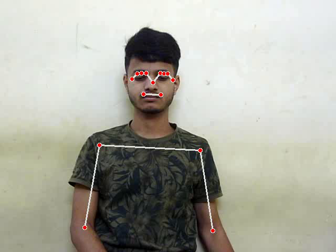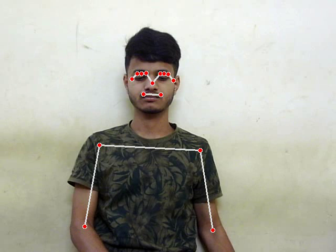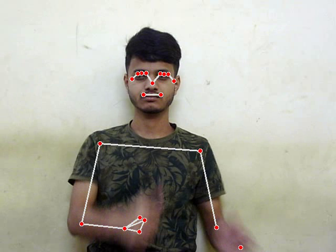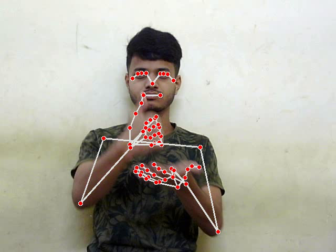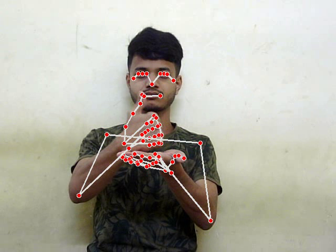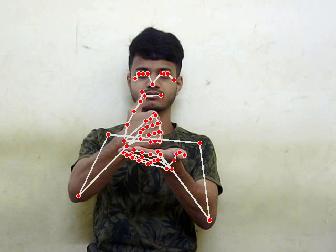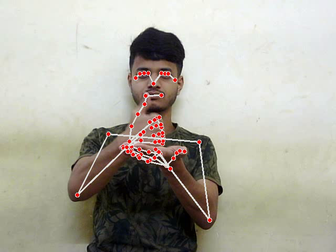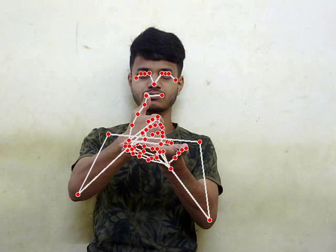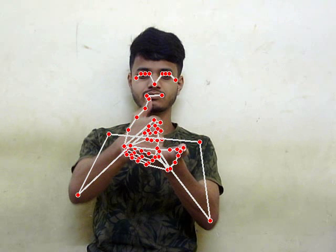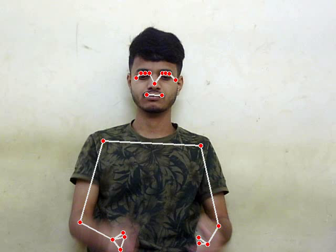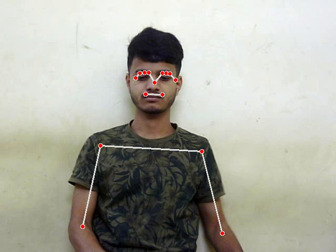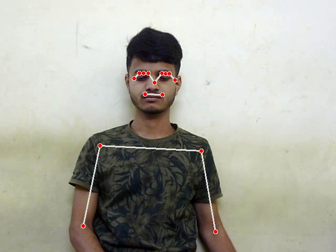help